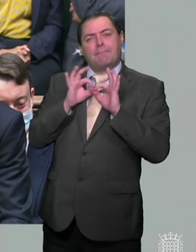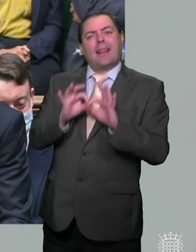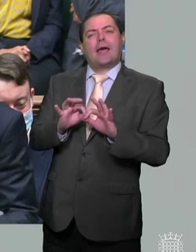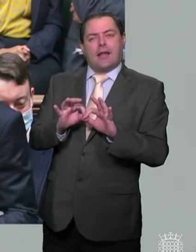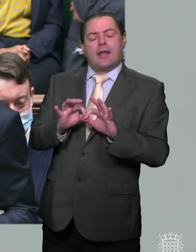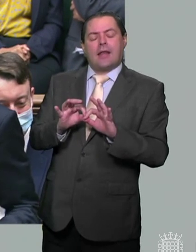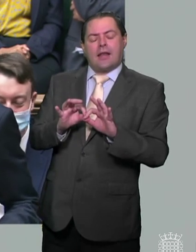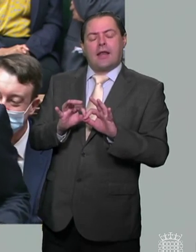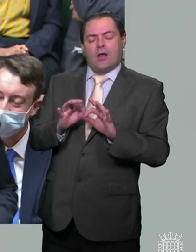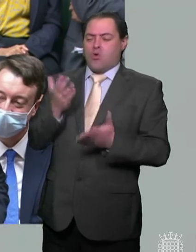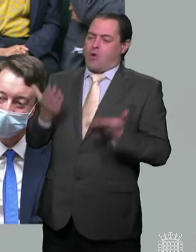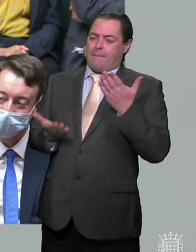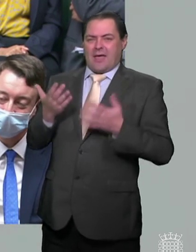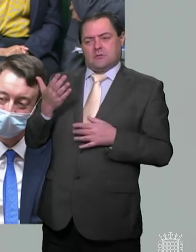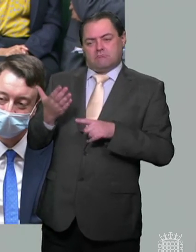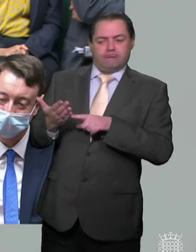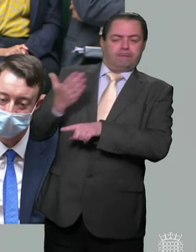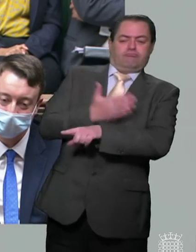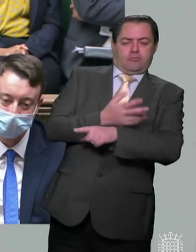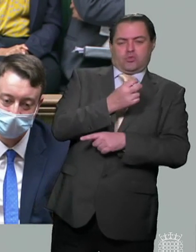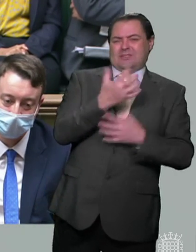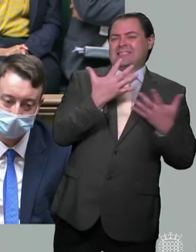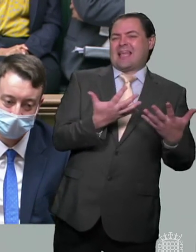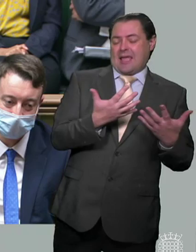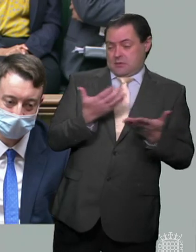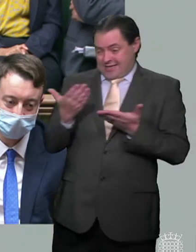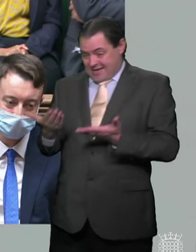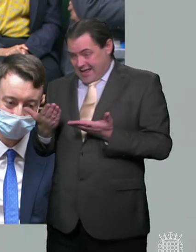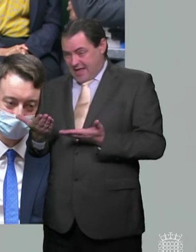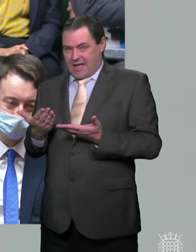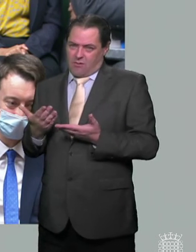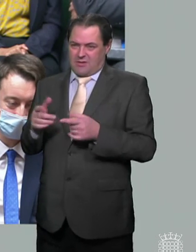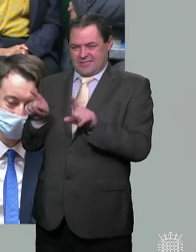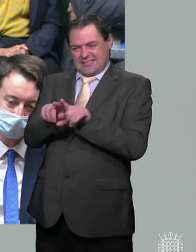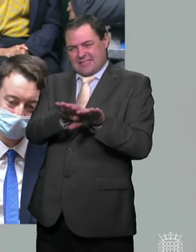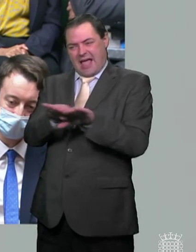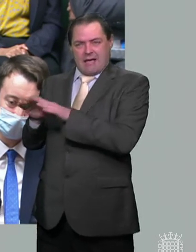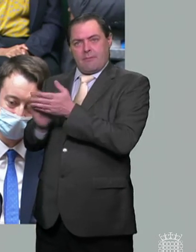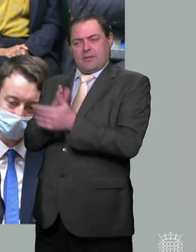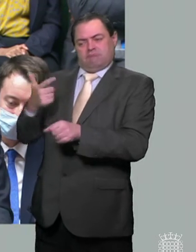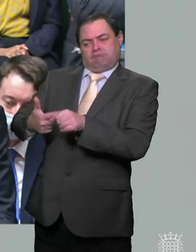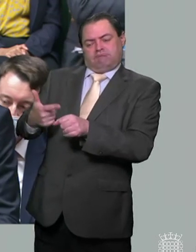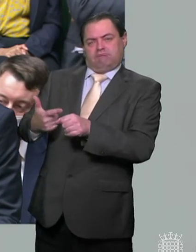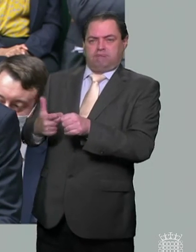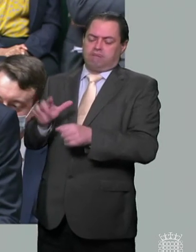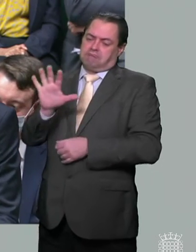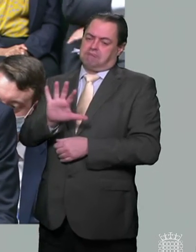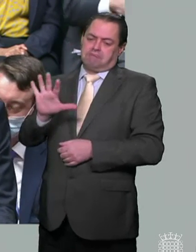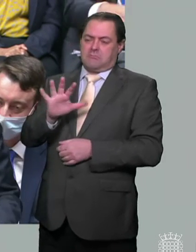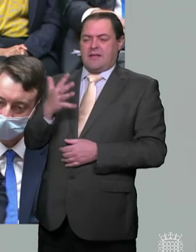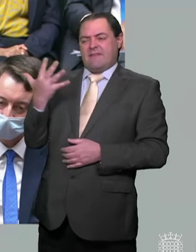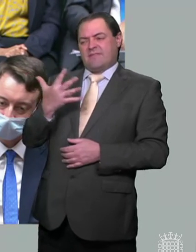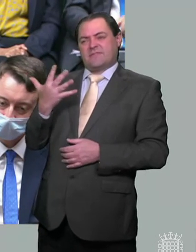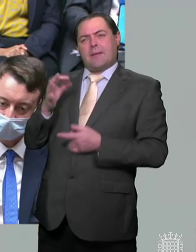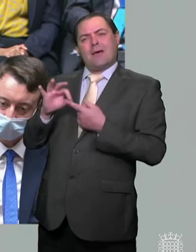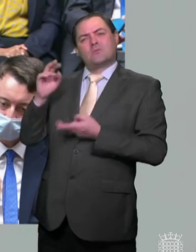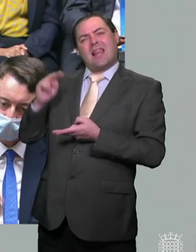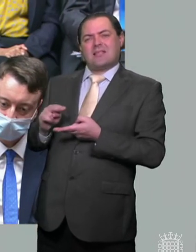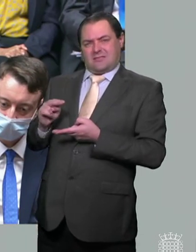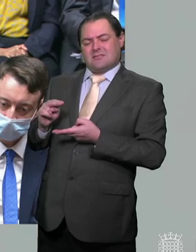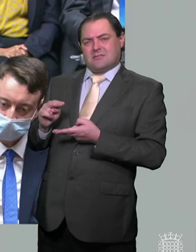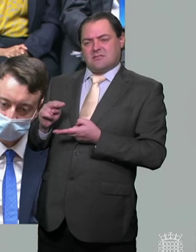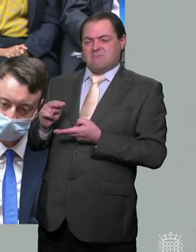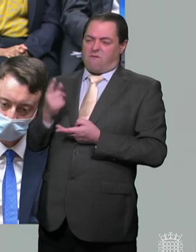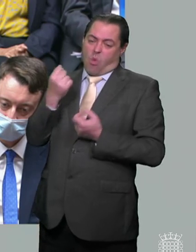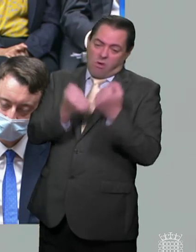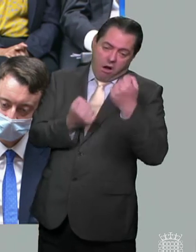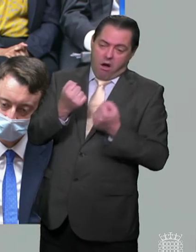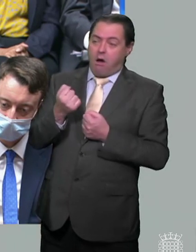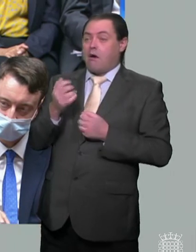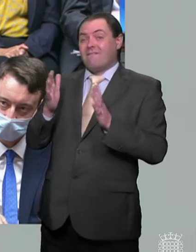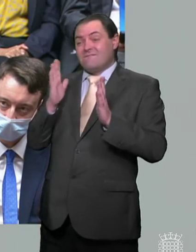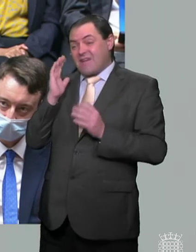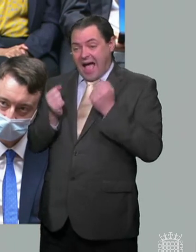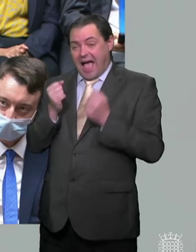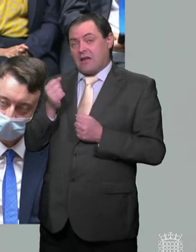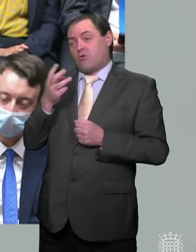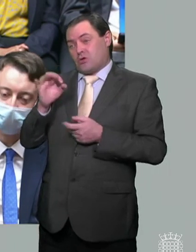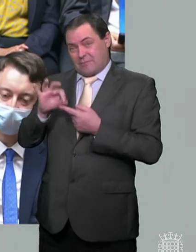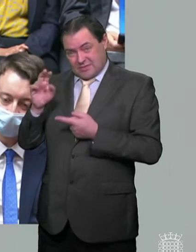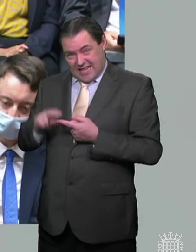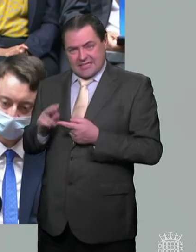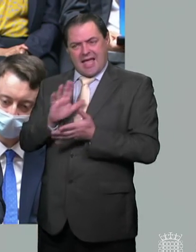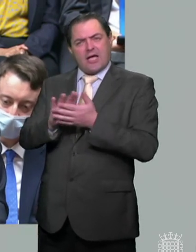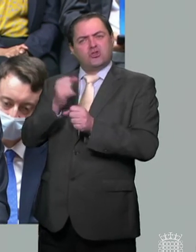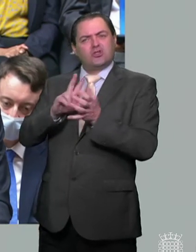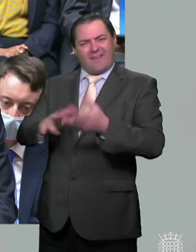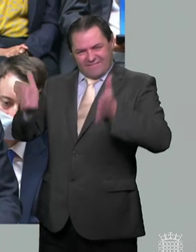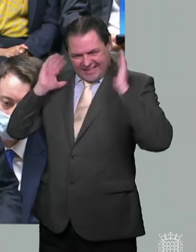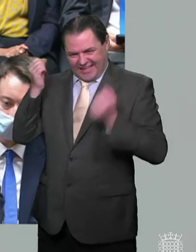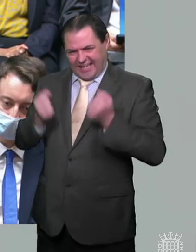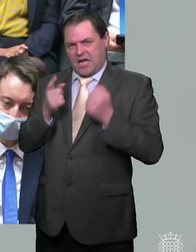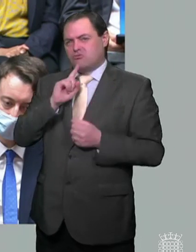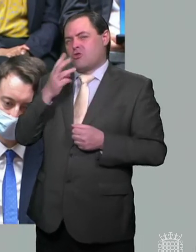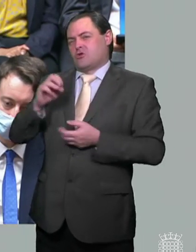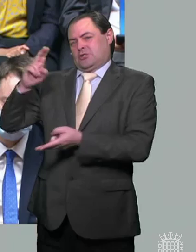Compared to pre-2010 plans, today’s freeze means the average tank of fuel will cost around £15 less per car; £30 less for vans; and £130 less for HGVs.